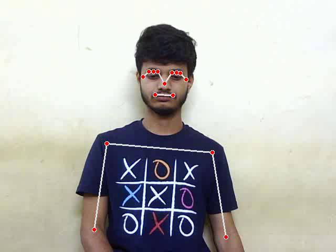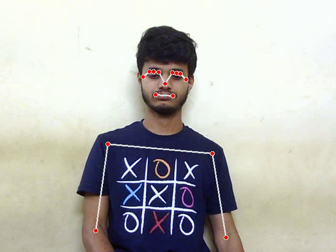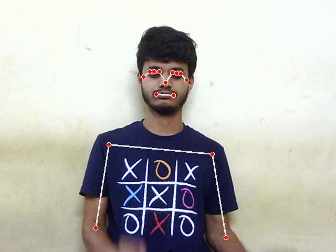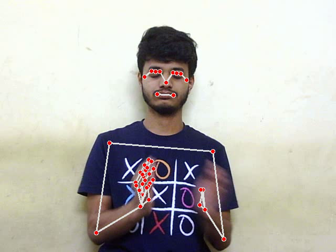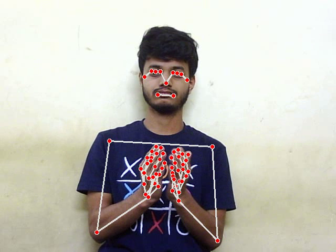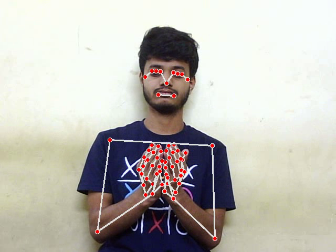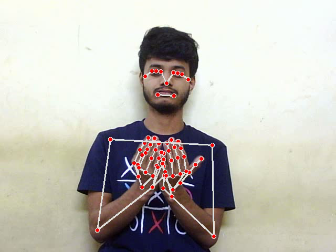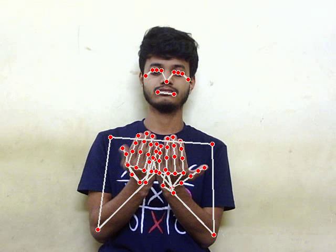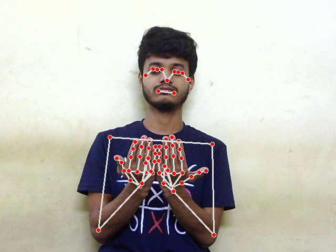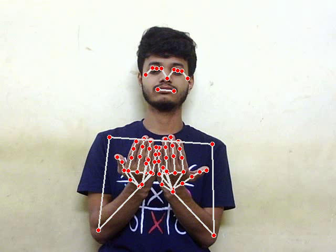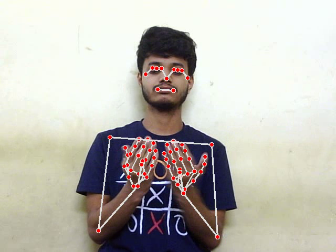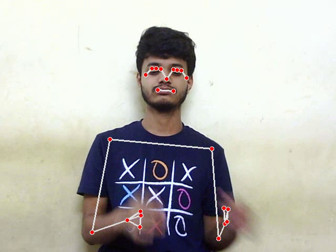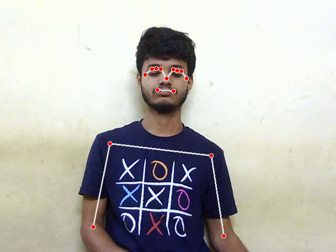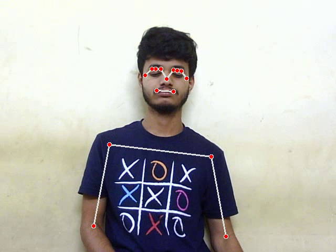book